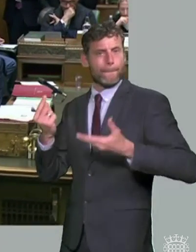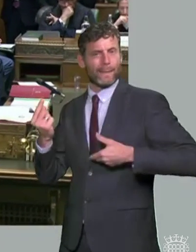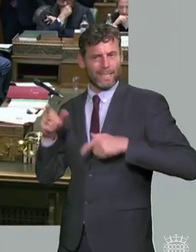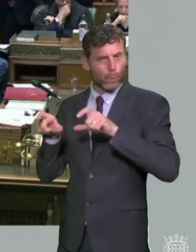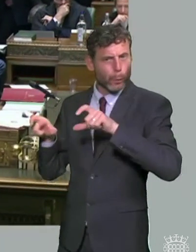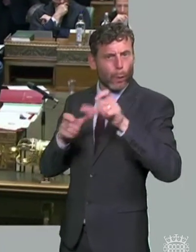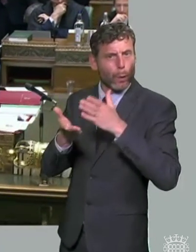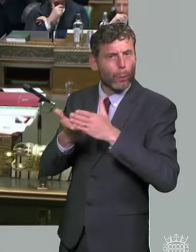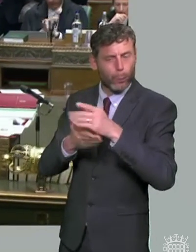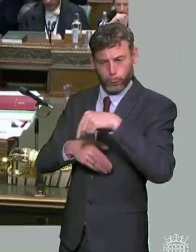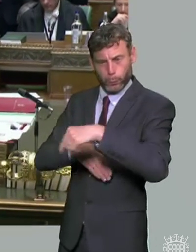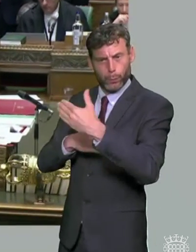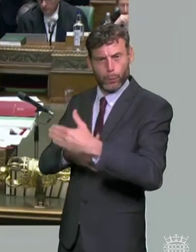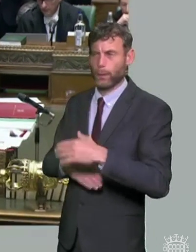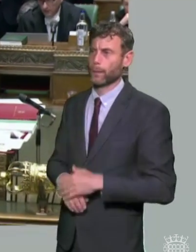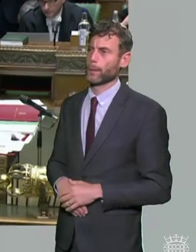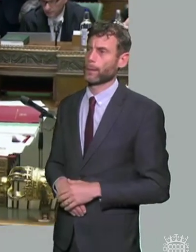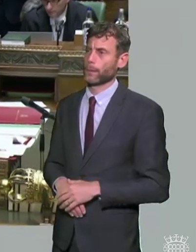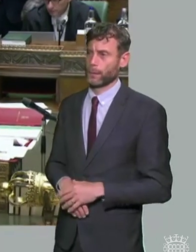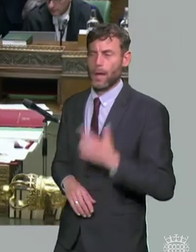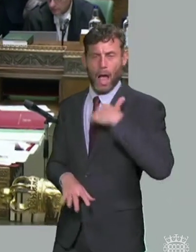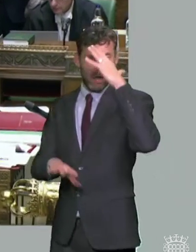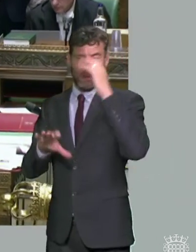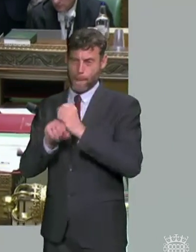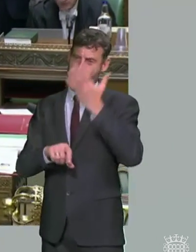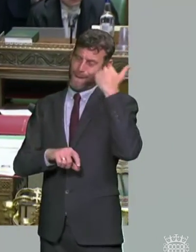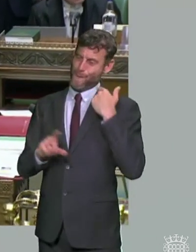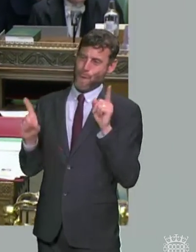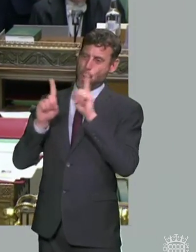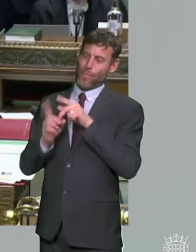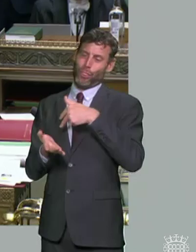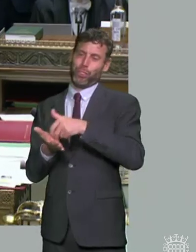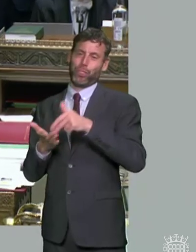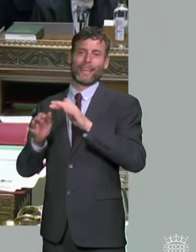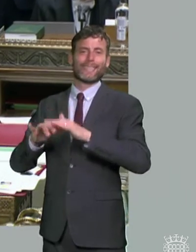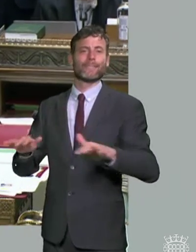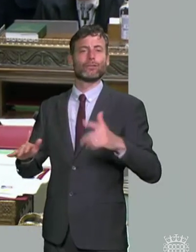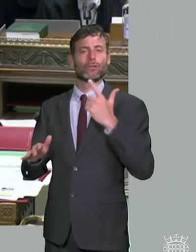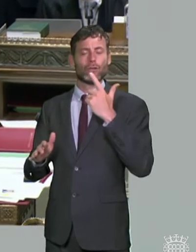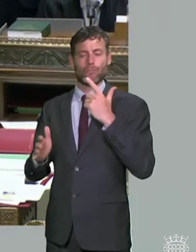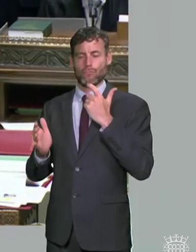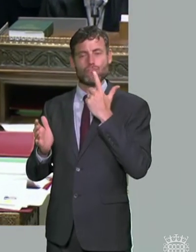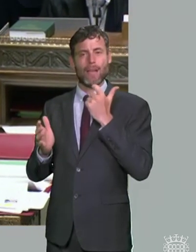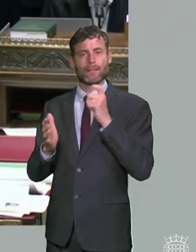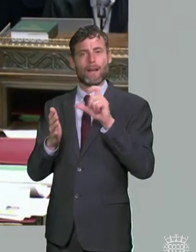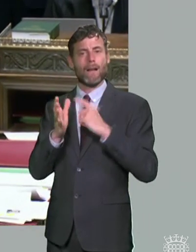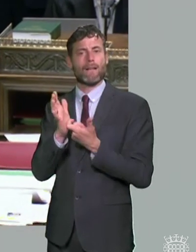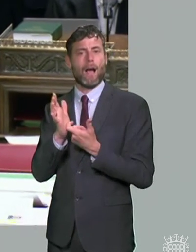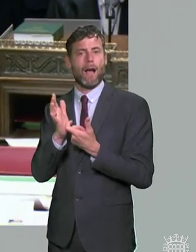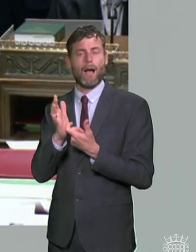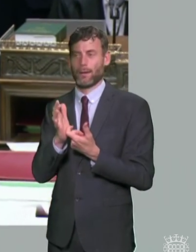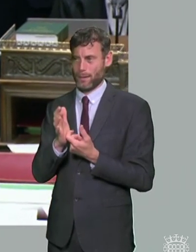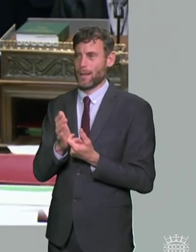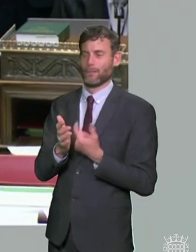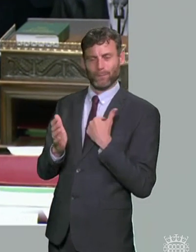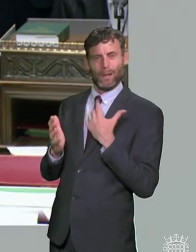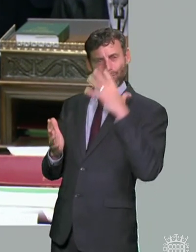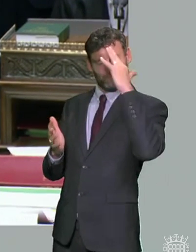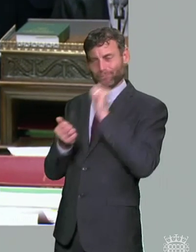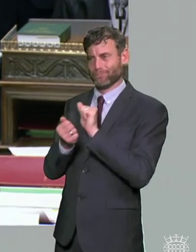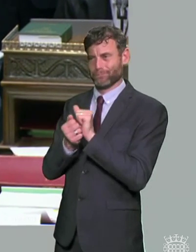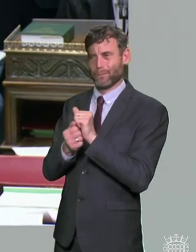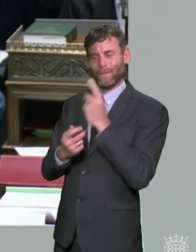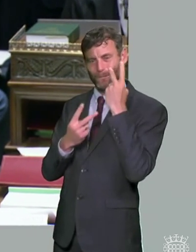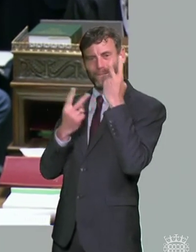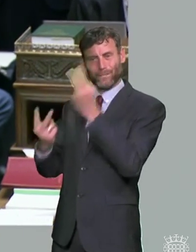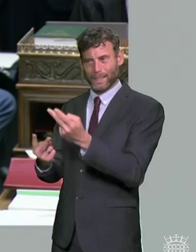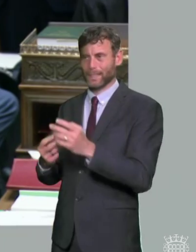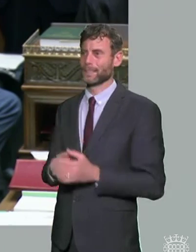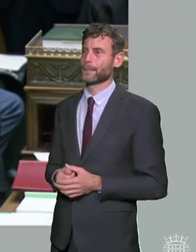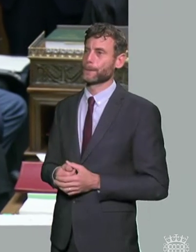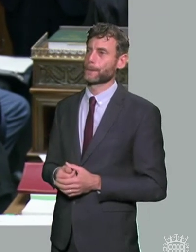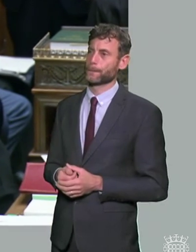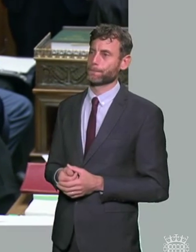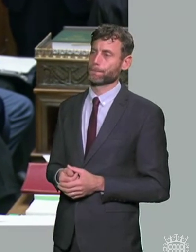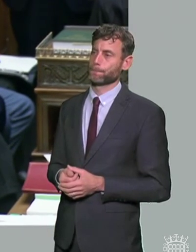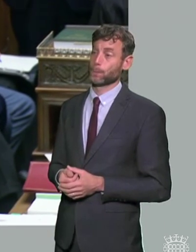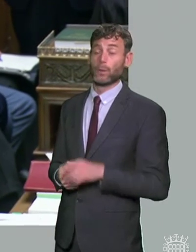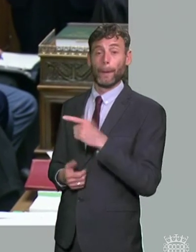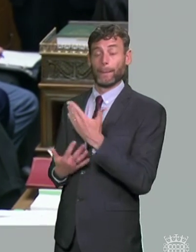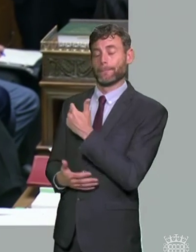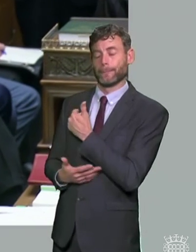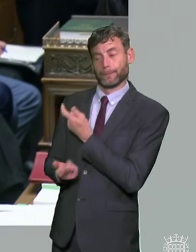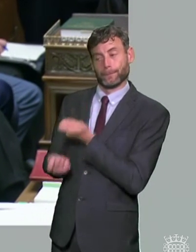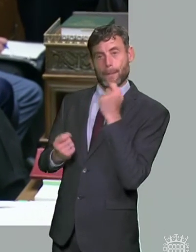My honourable Friend and I were walking together on the seafront in Redcar—eating a lemon top, actually—when somebody raised that very point with us.